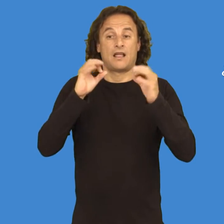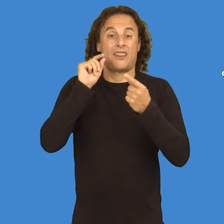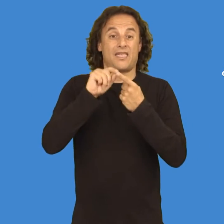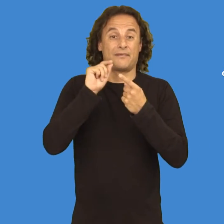diabetes